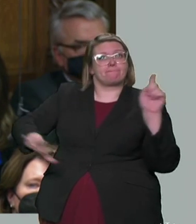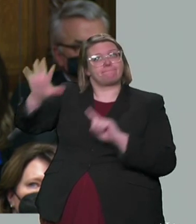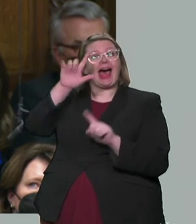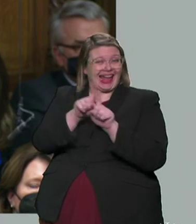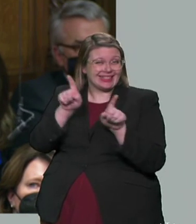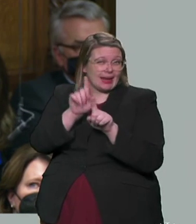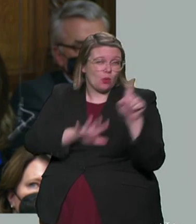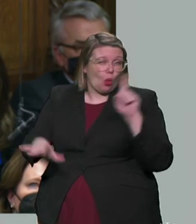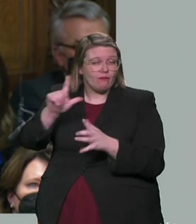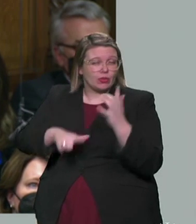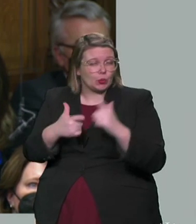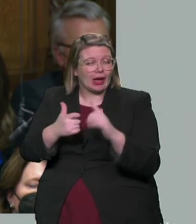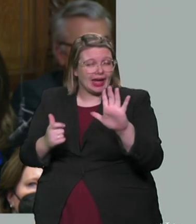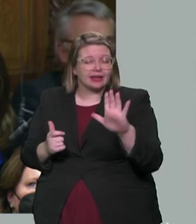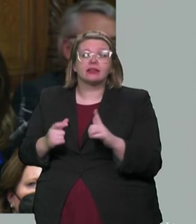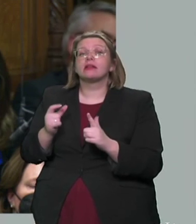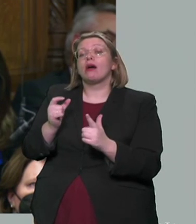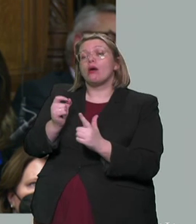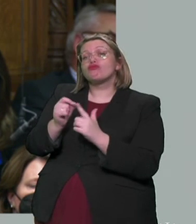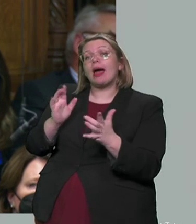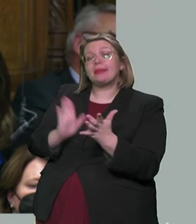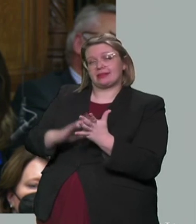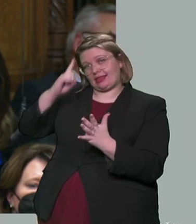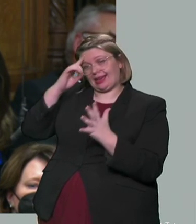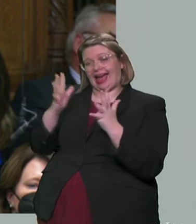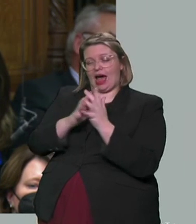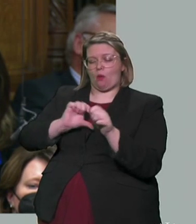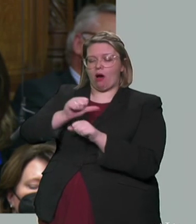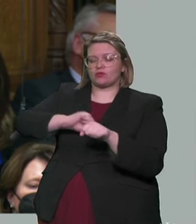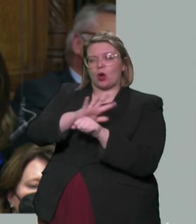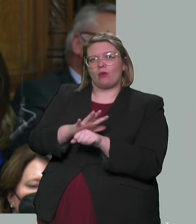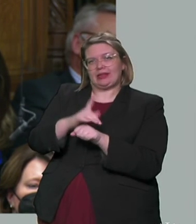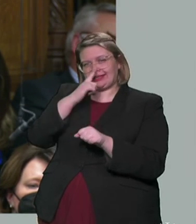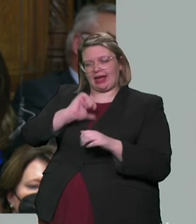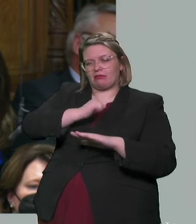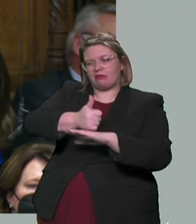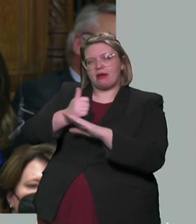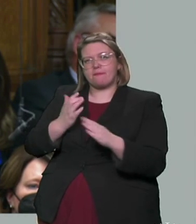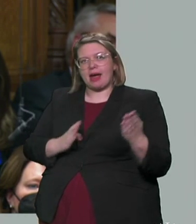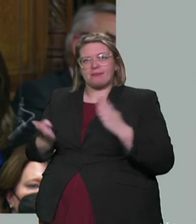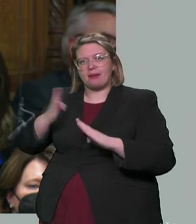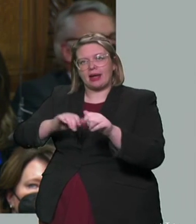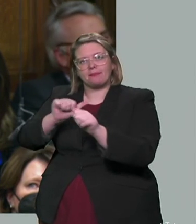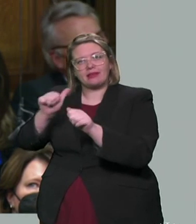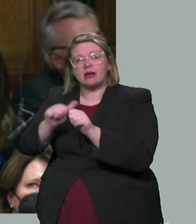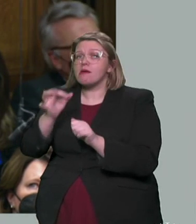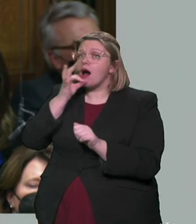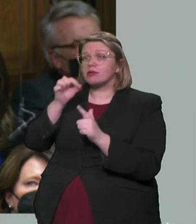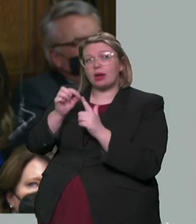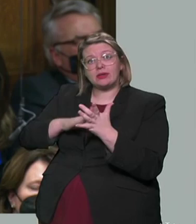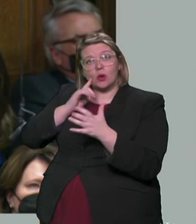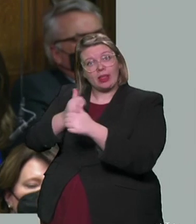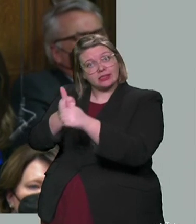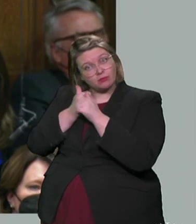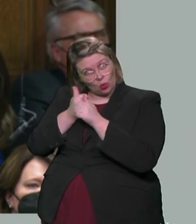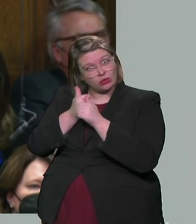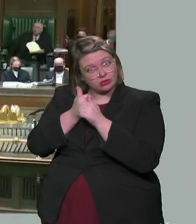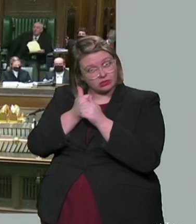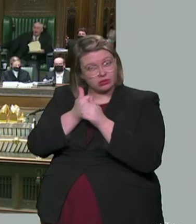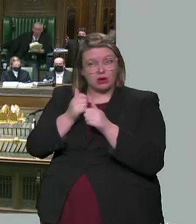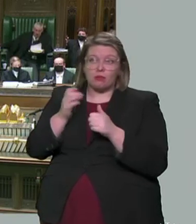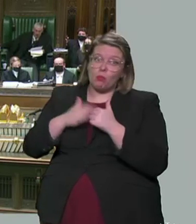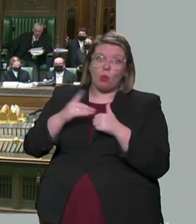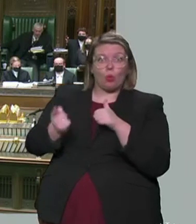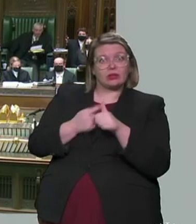As the Prime Minister seeks to build back better from the global pandemic, will he throw his weight behind these important changes that would benefit workers across our United Kingdom?